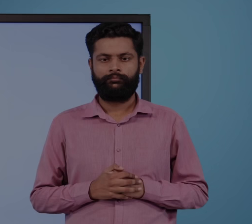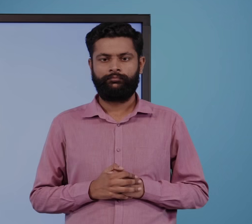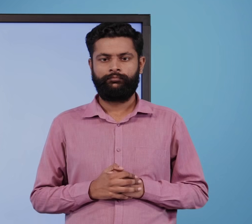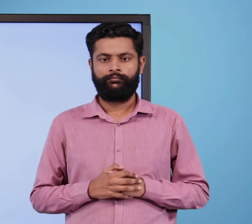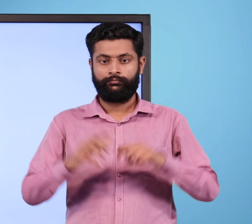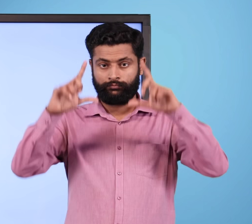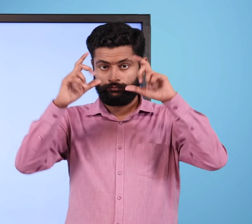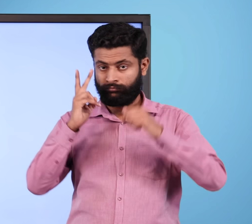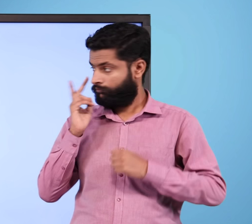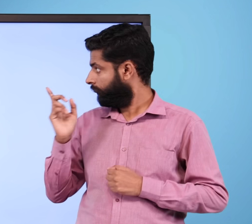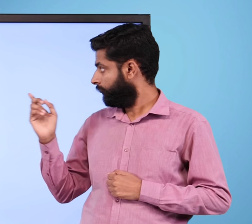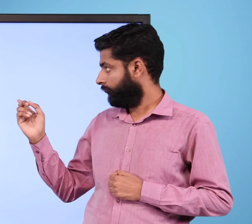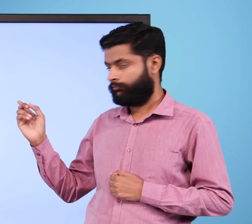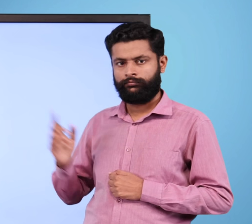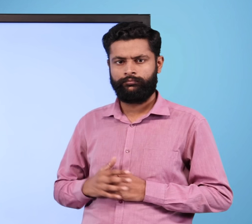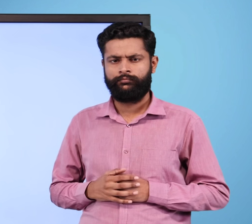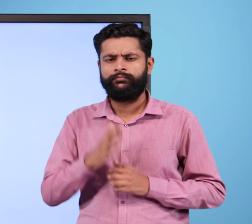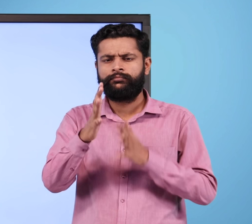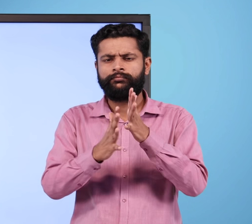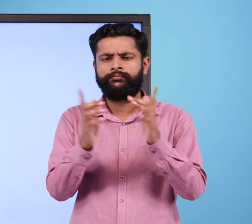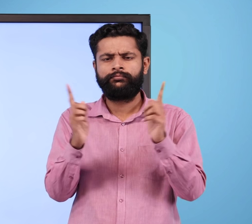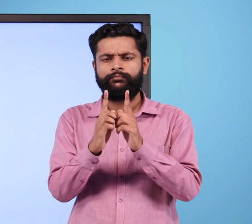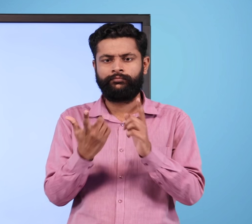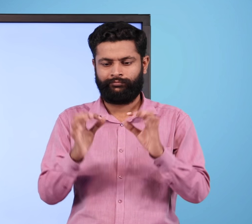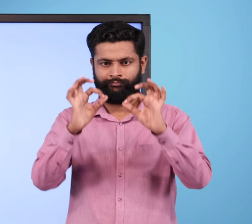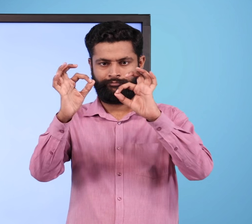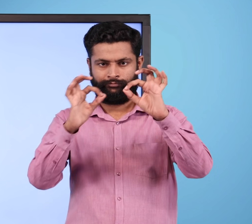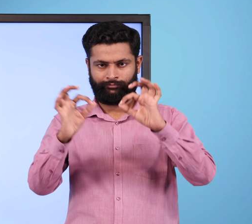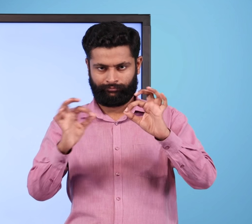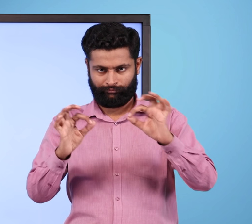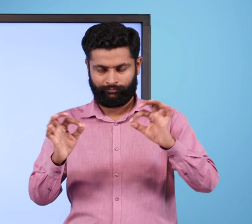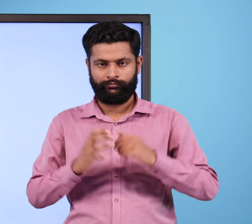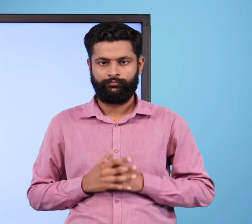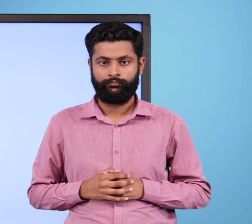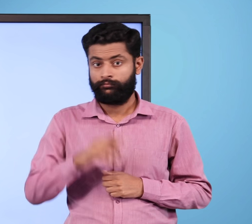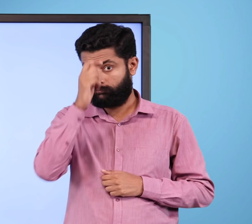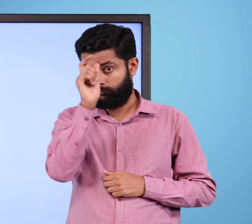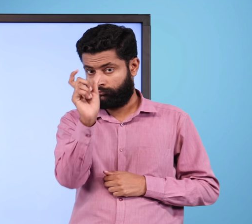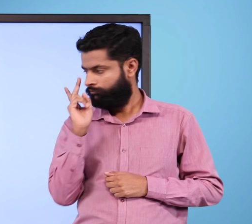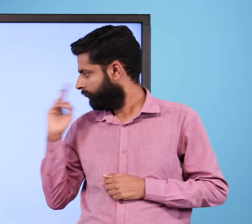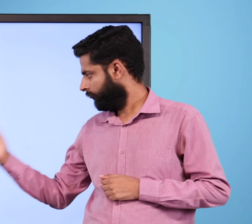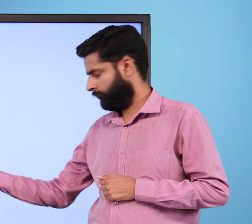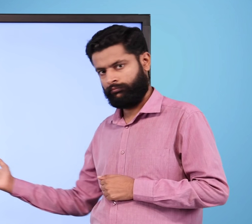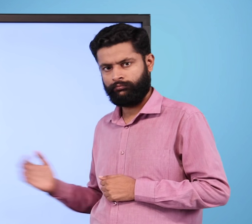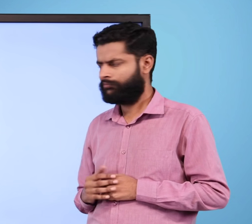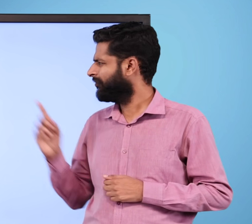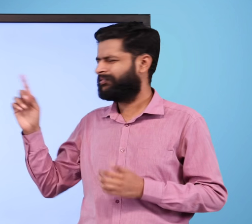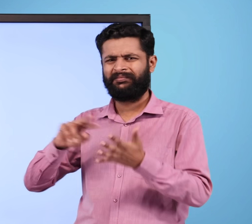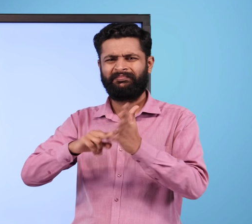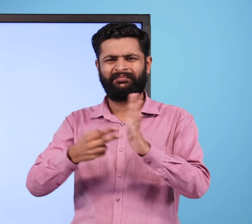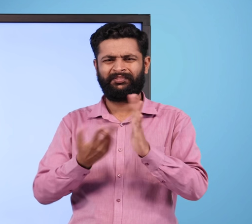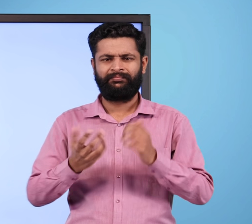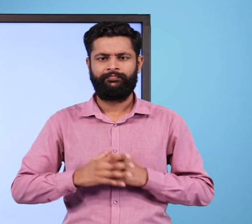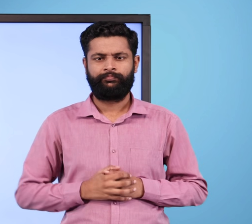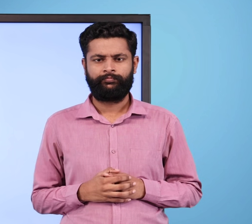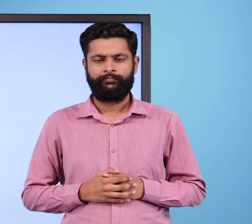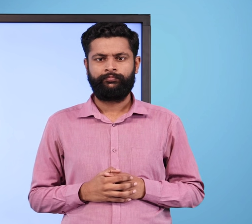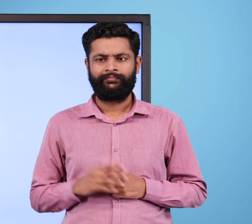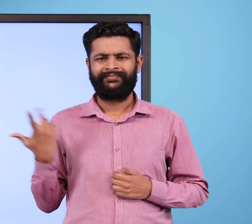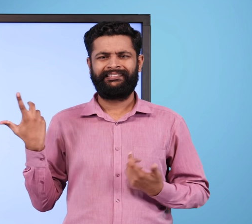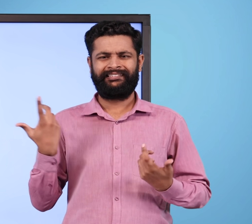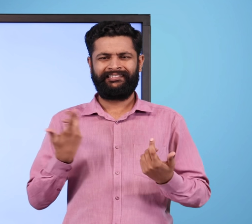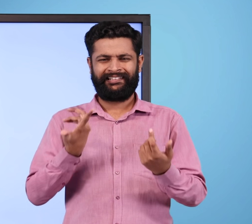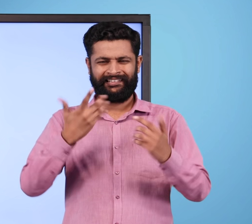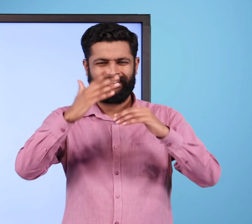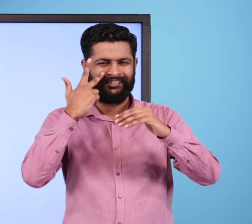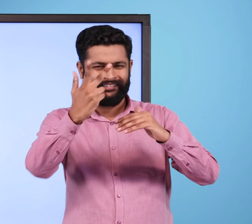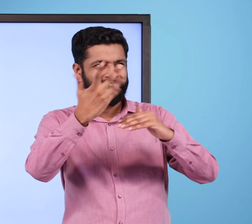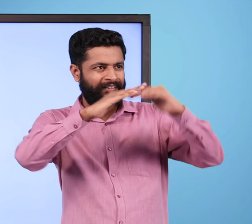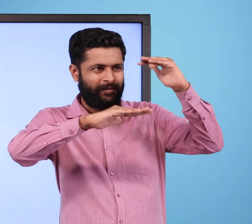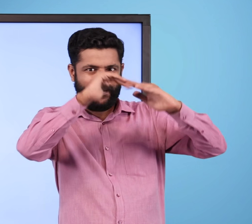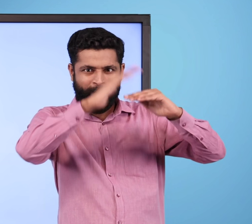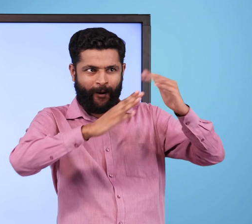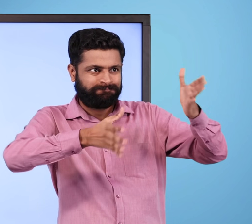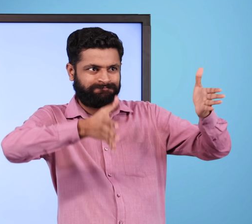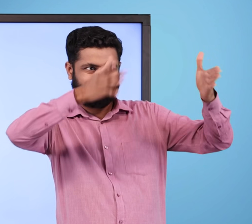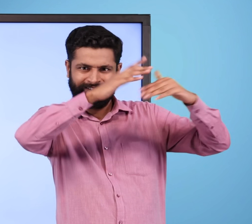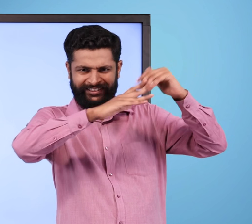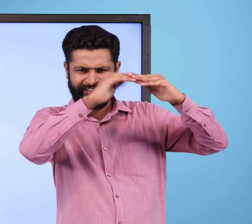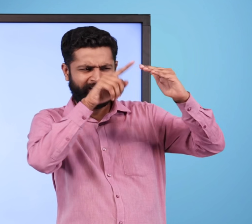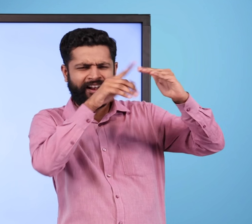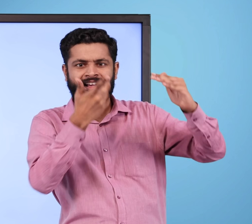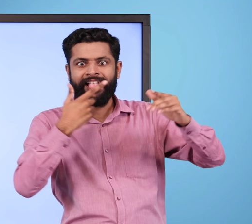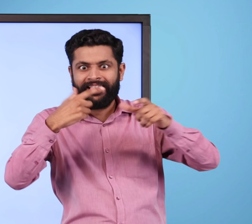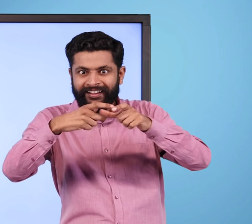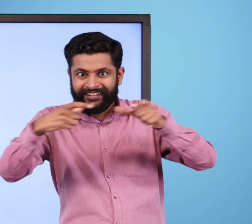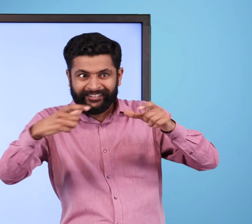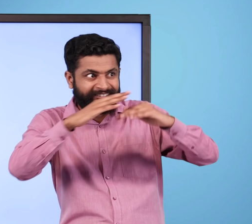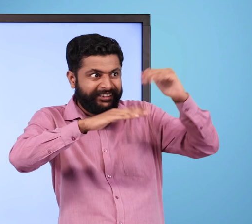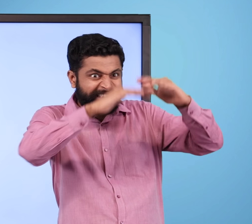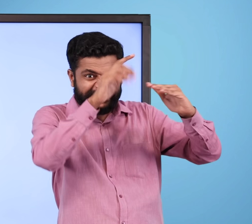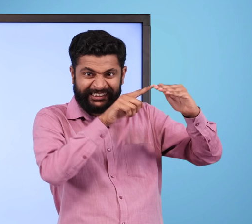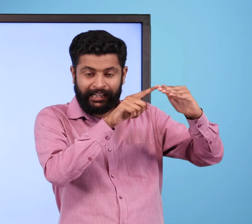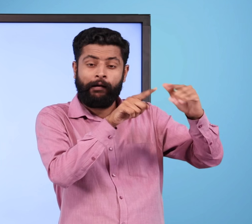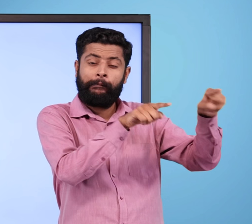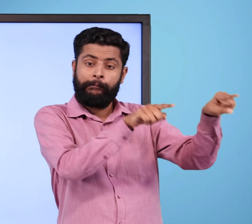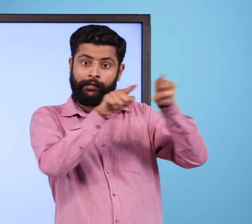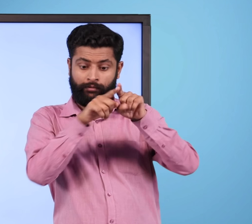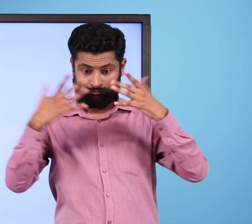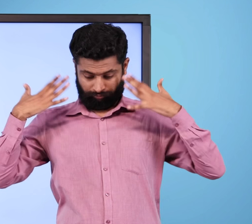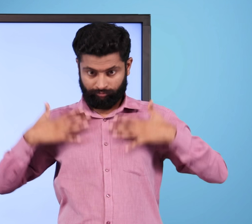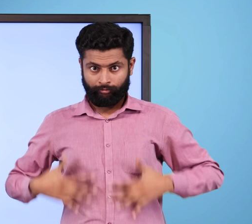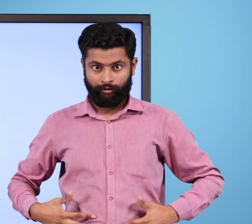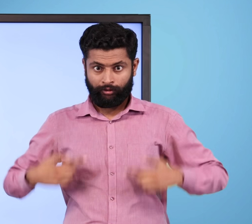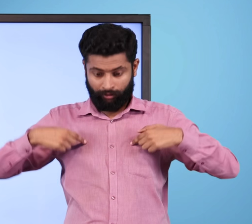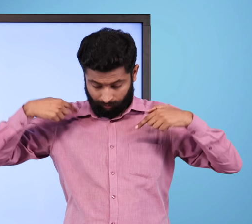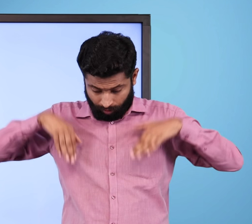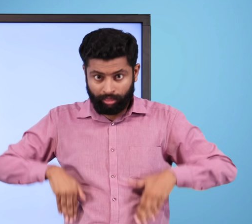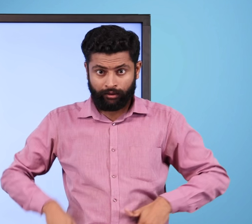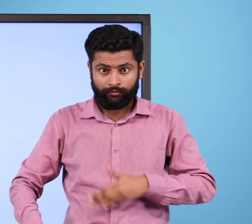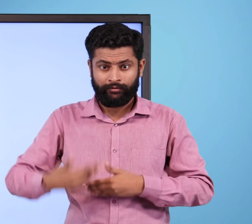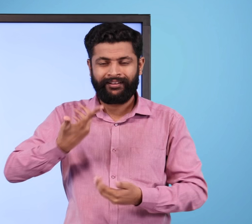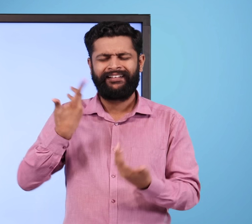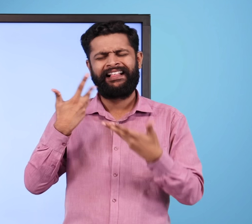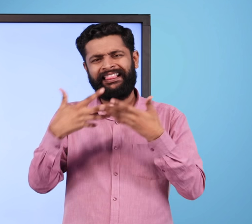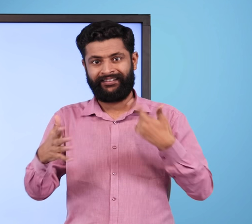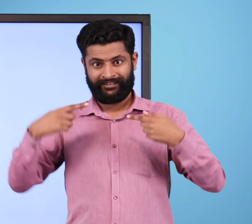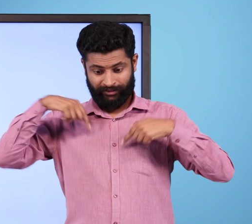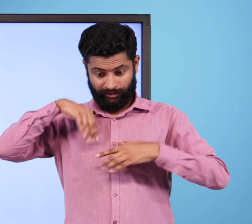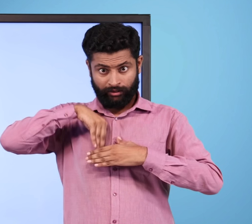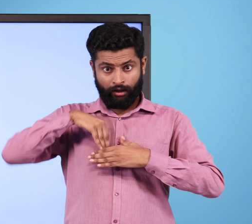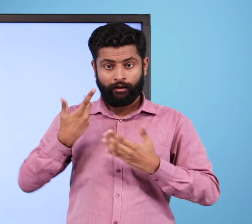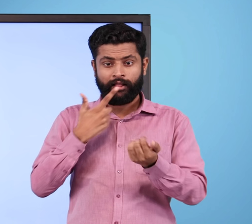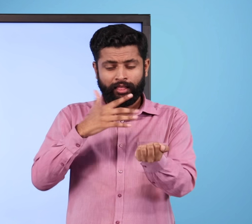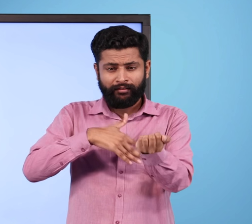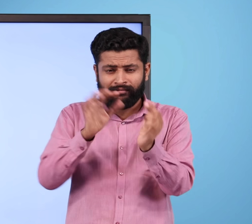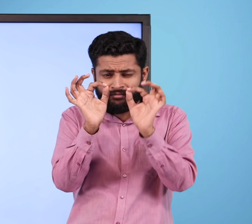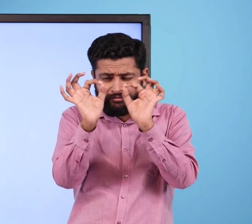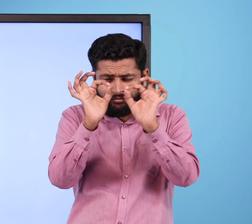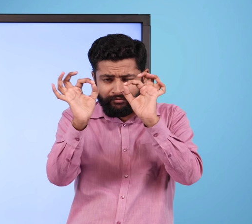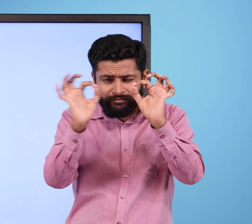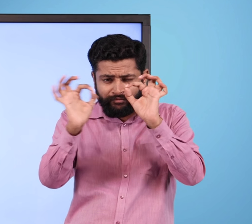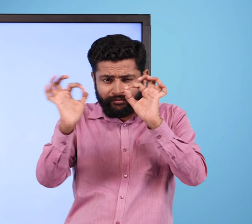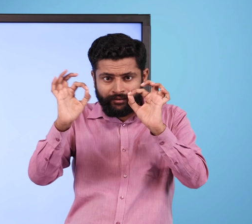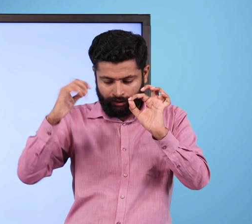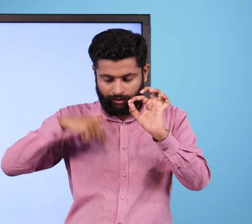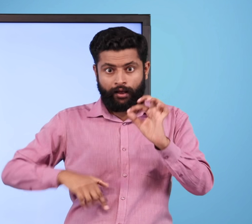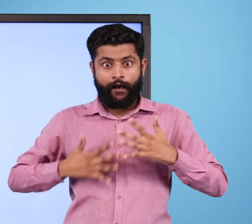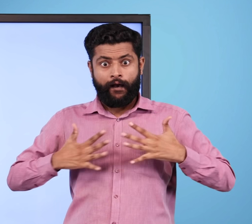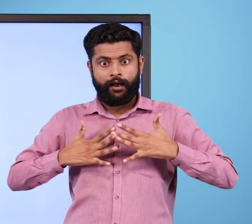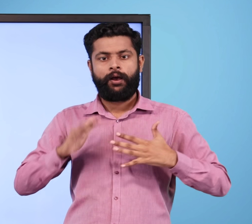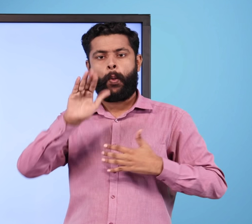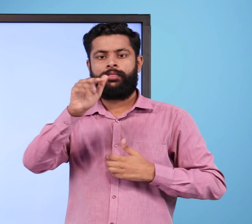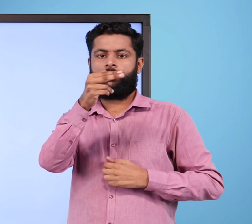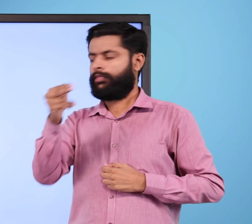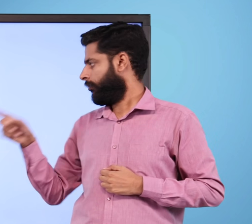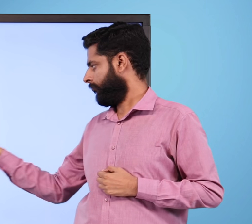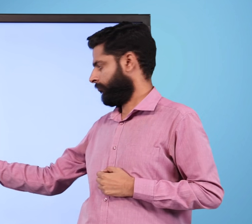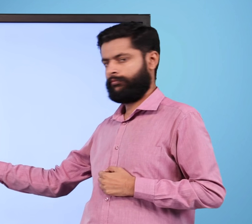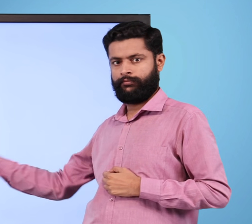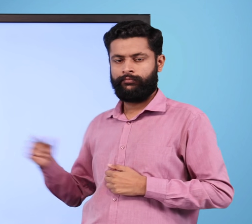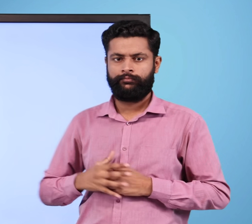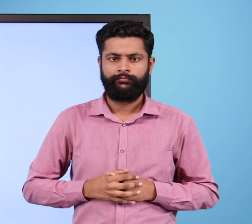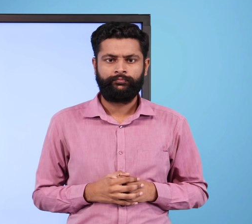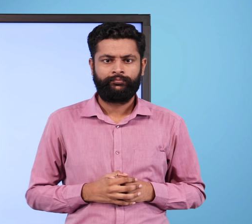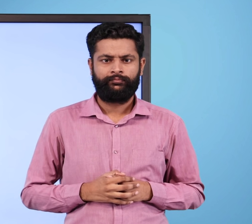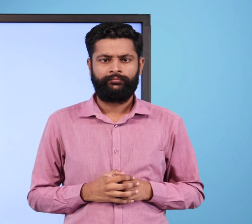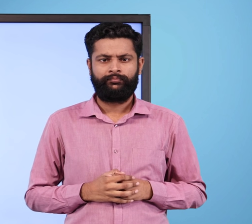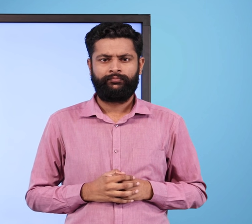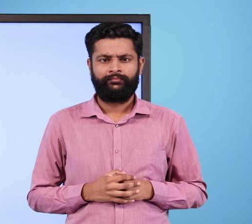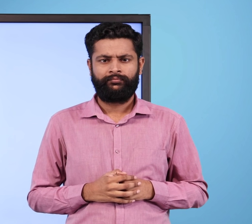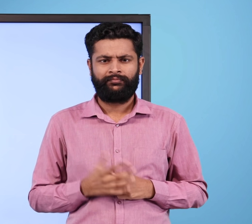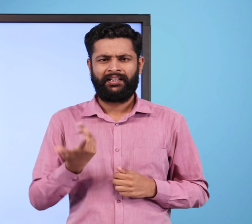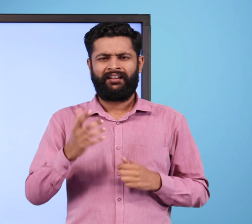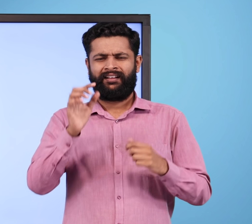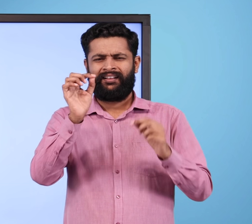Cell (organism) This is the sign for cell. You have seen that buildings are made of bricks. Similarly, the bodies of living organisms are made of tiny units called